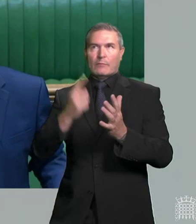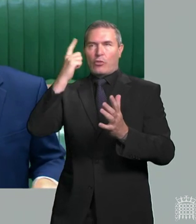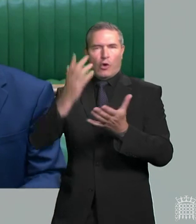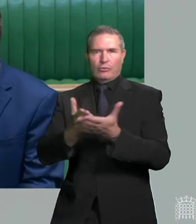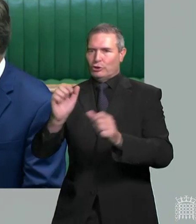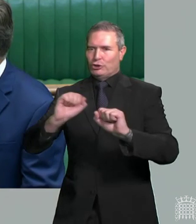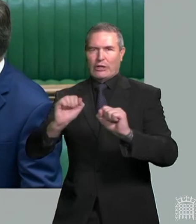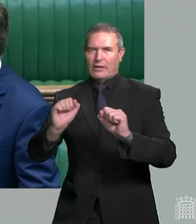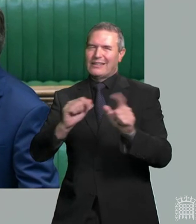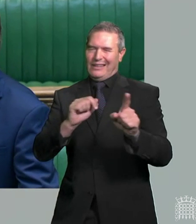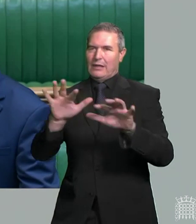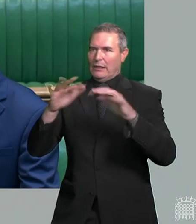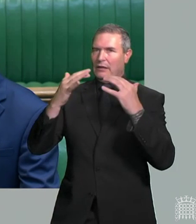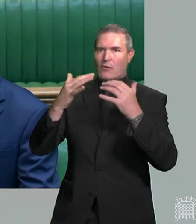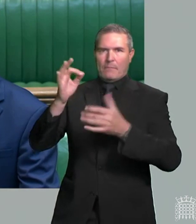the other side of the aisle, chasing headlines and coming up with a plan that has not been thought through.